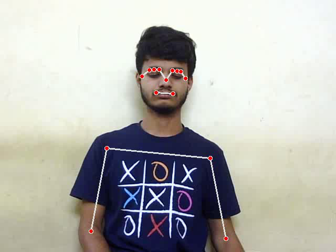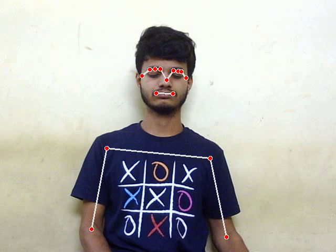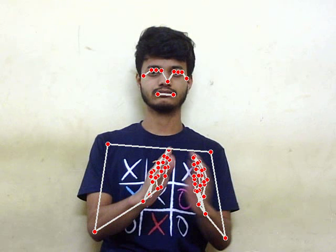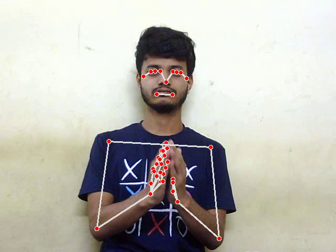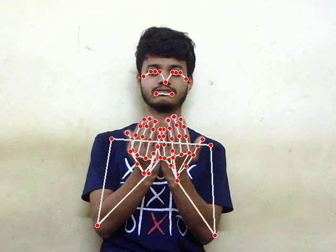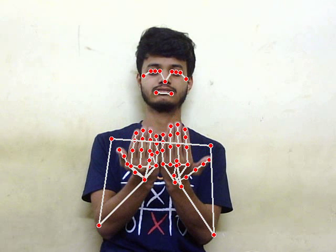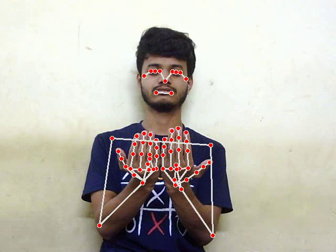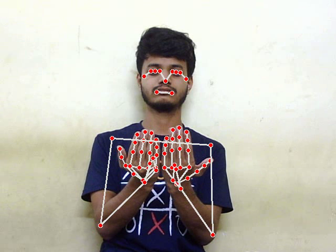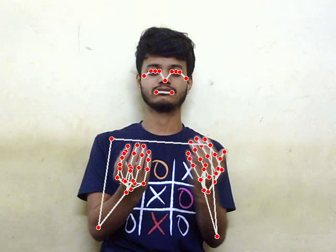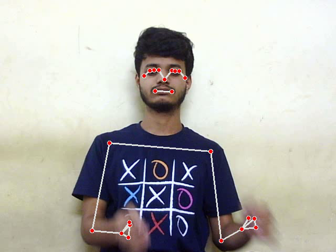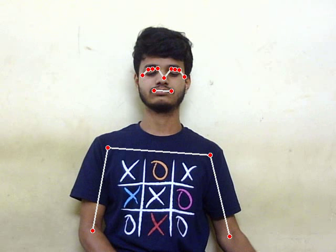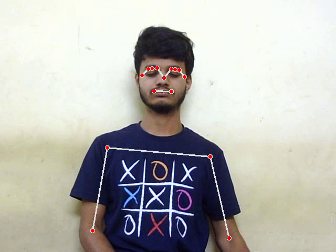book